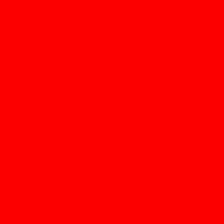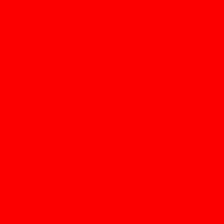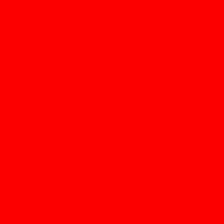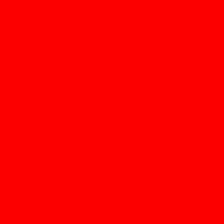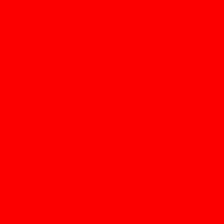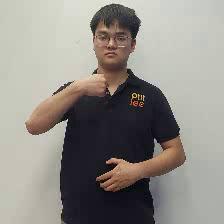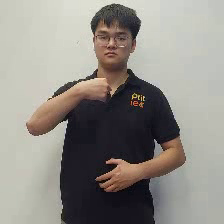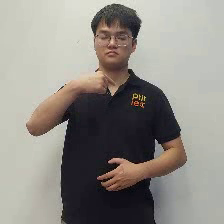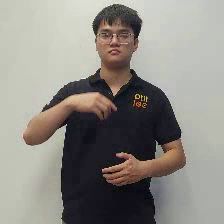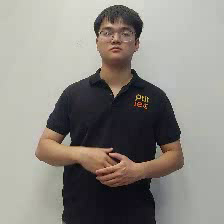Tôi